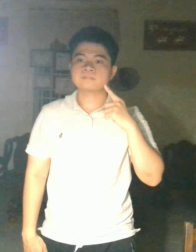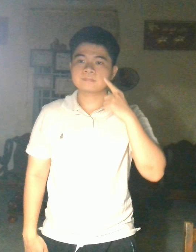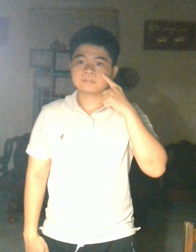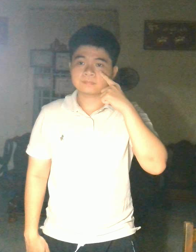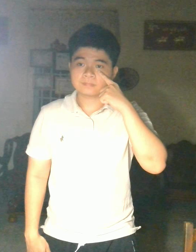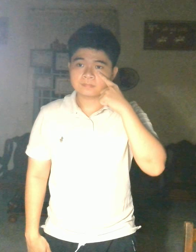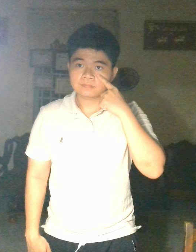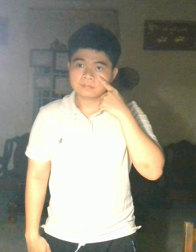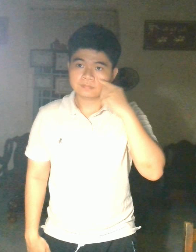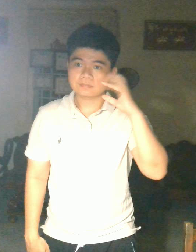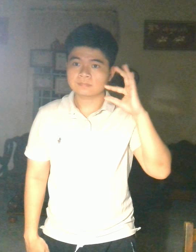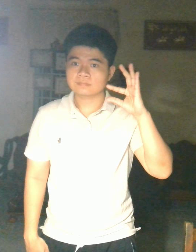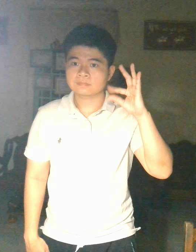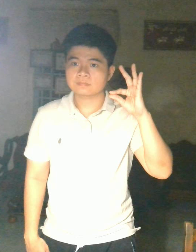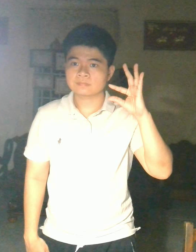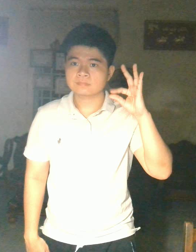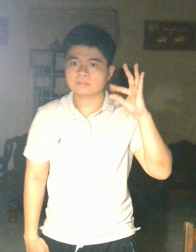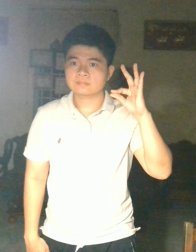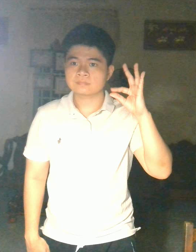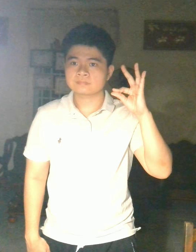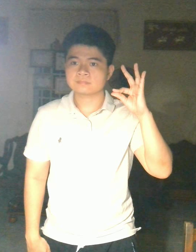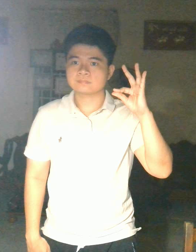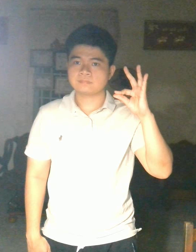lam quen